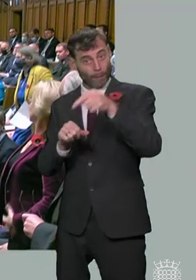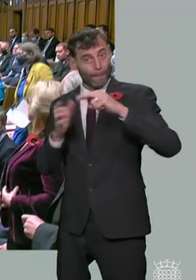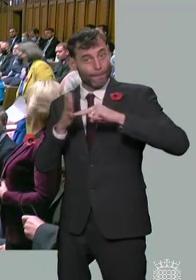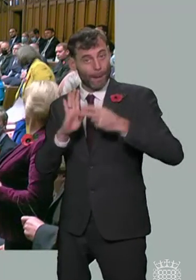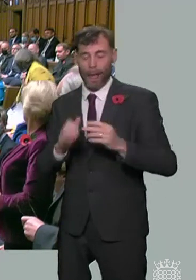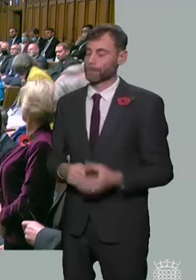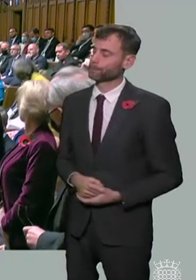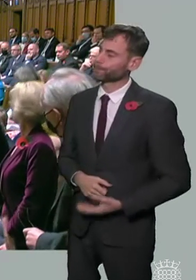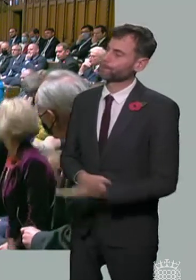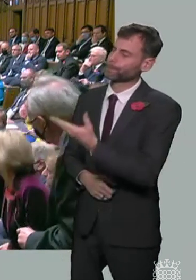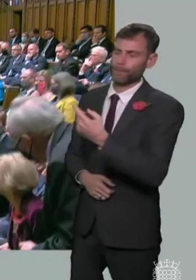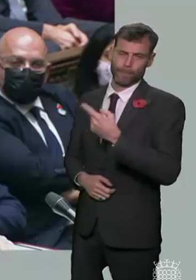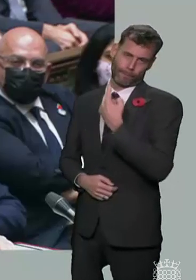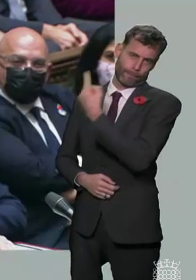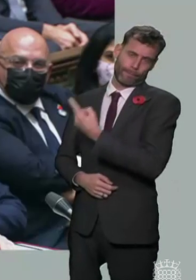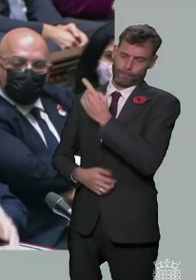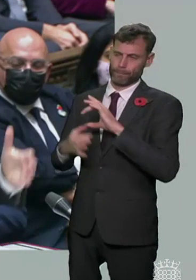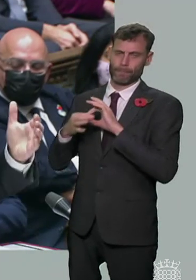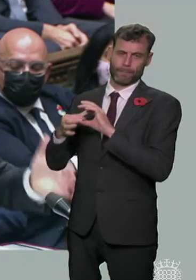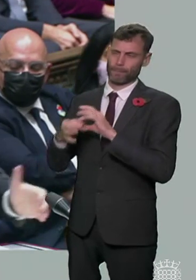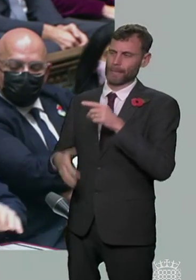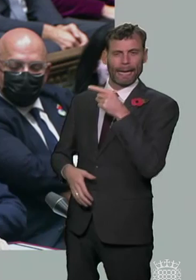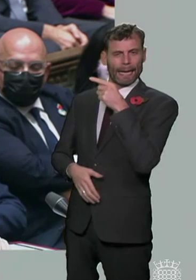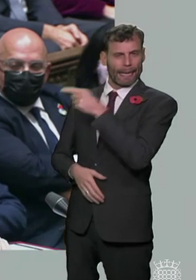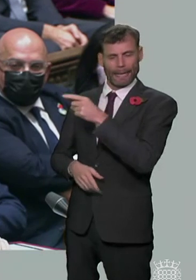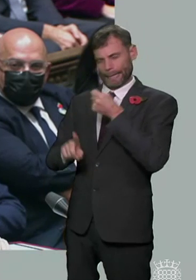I know that my honourable Friend does a huge amount of work for his constituents.